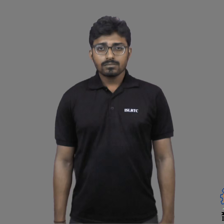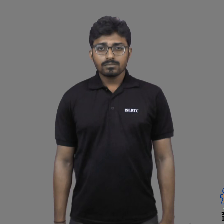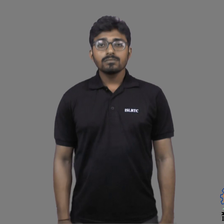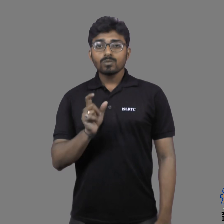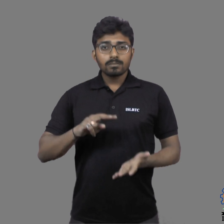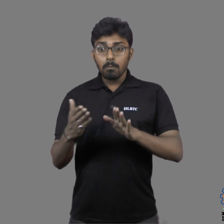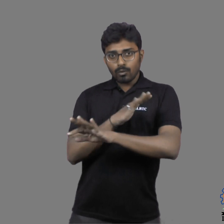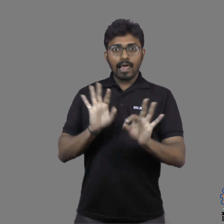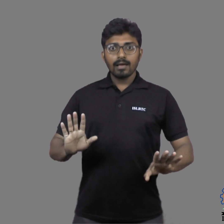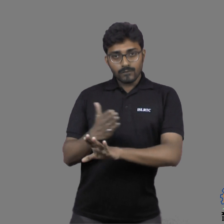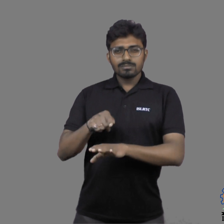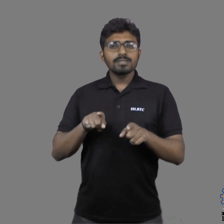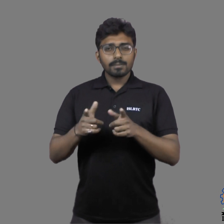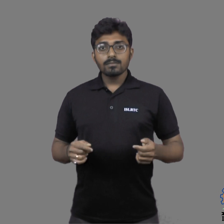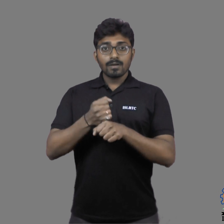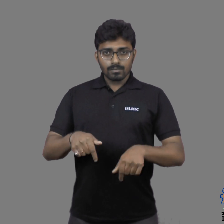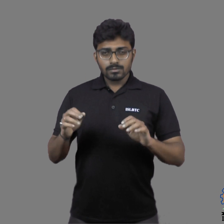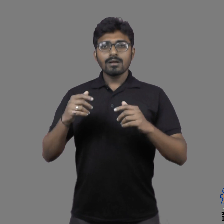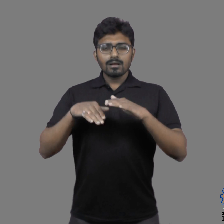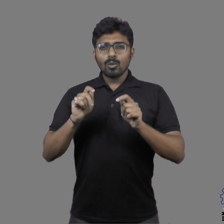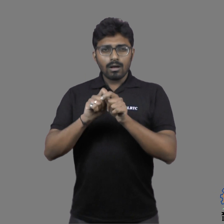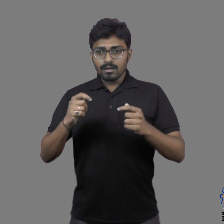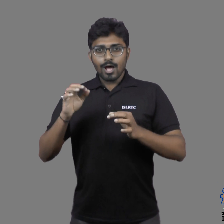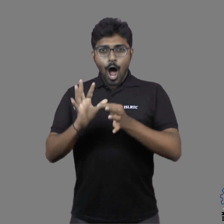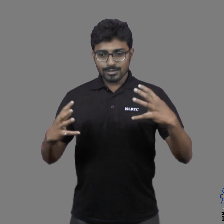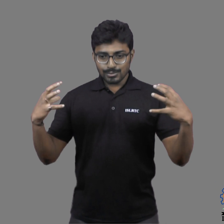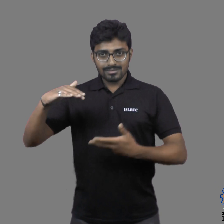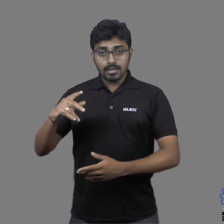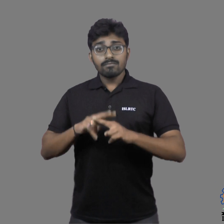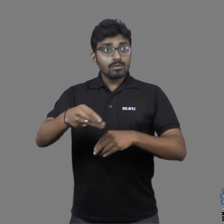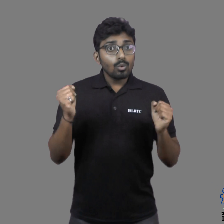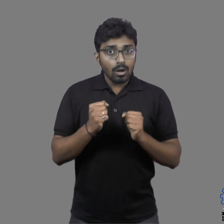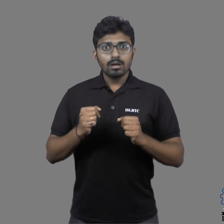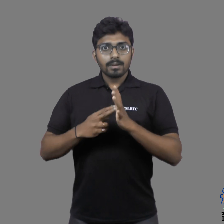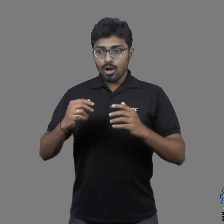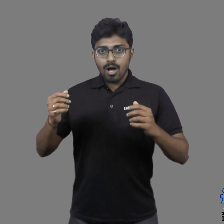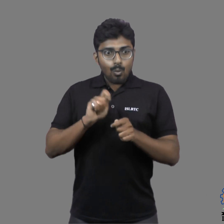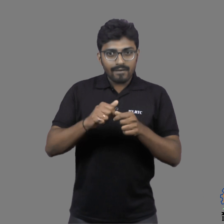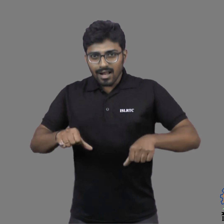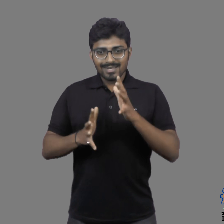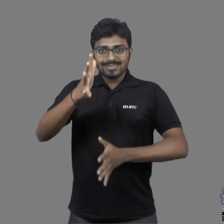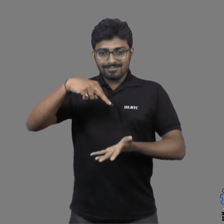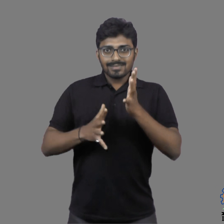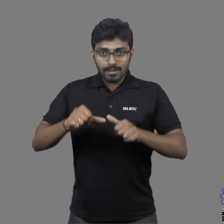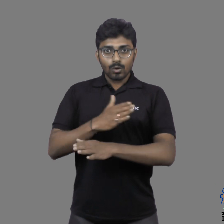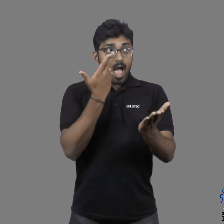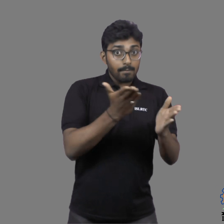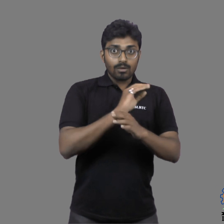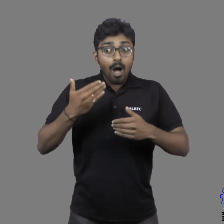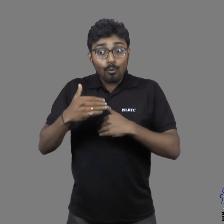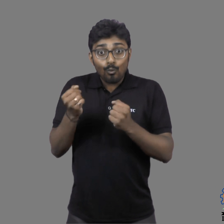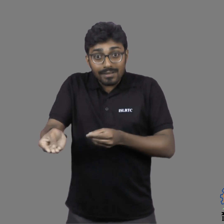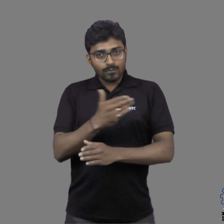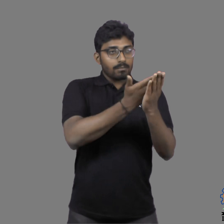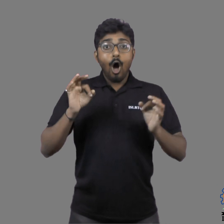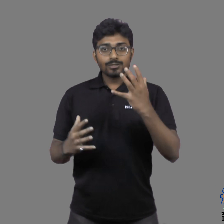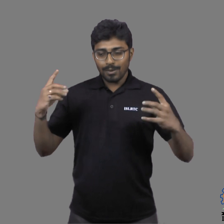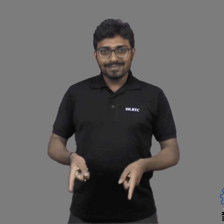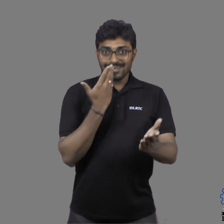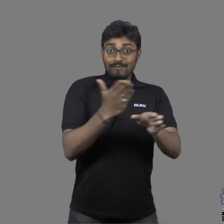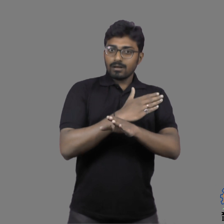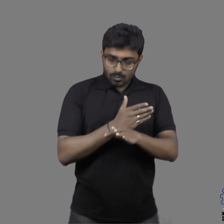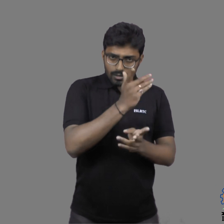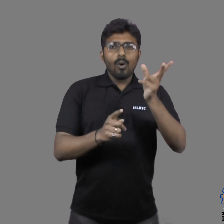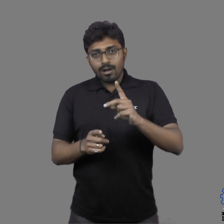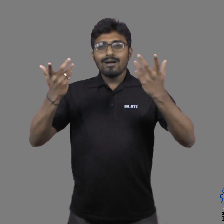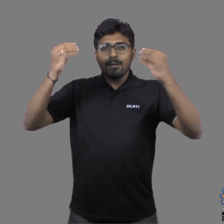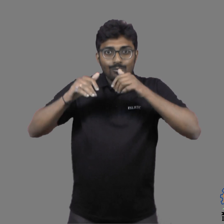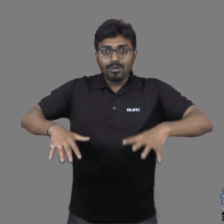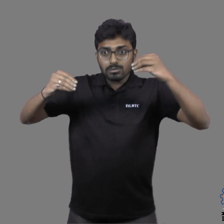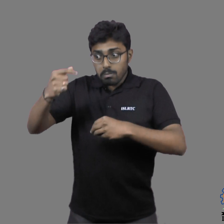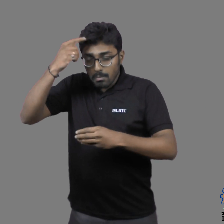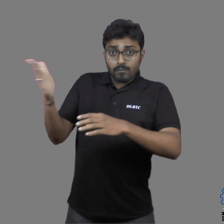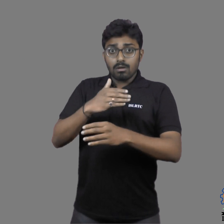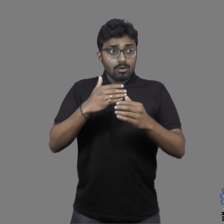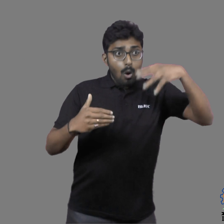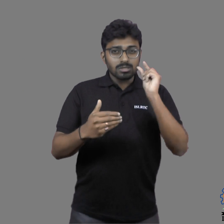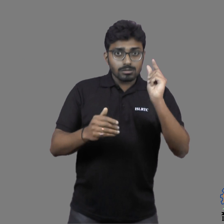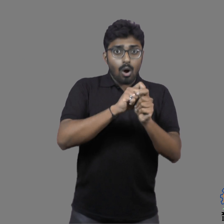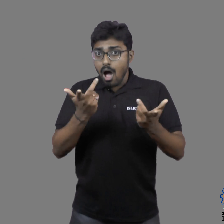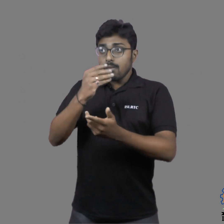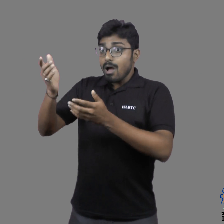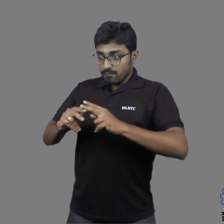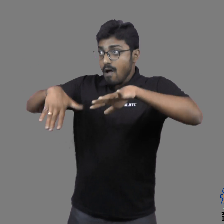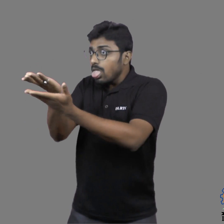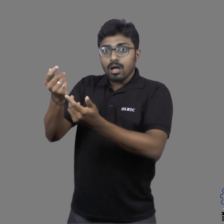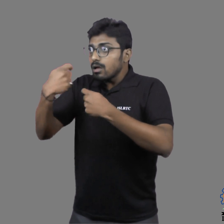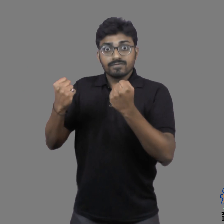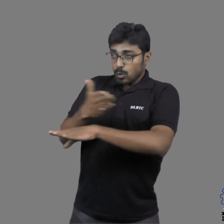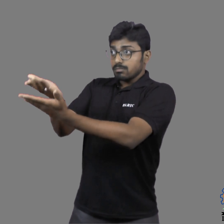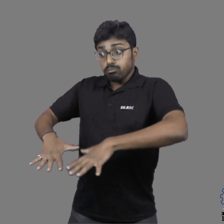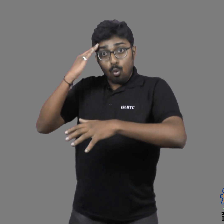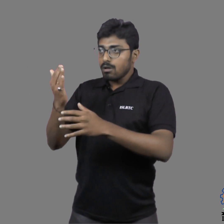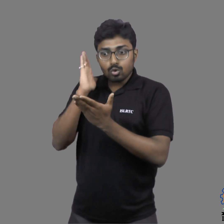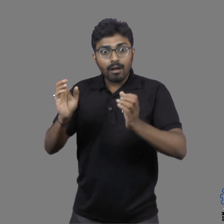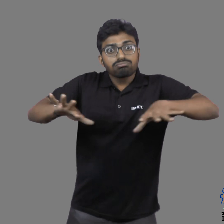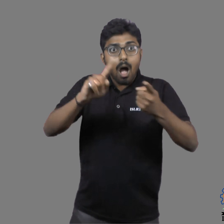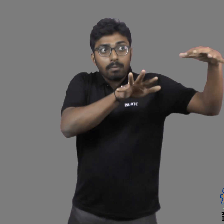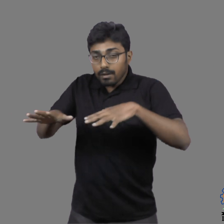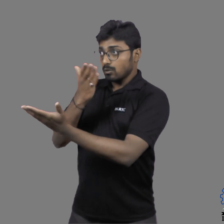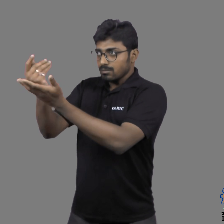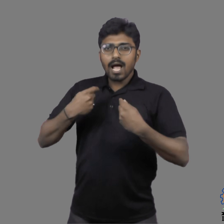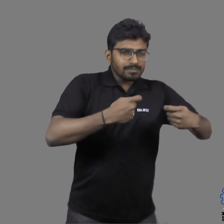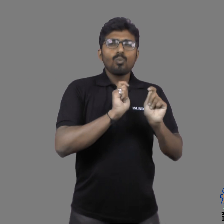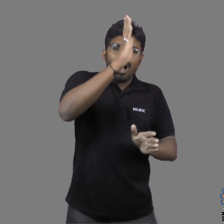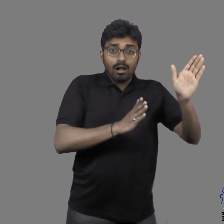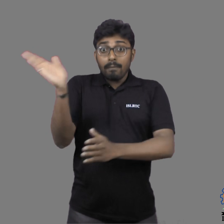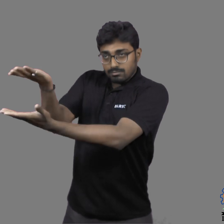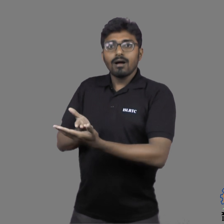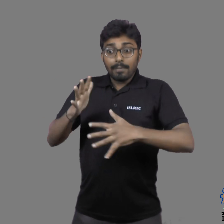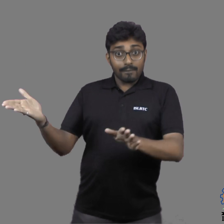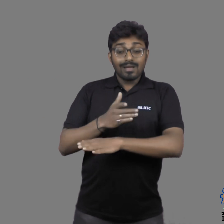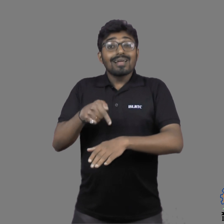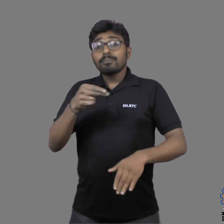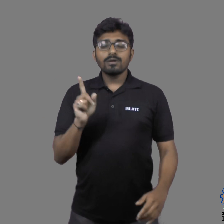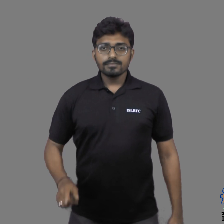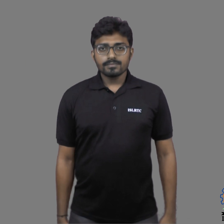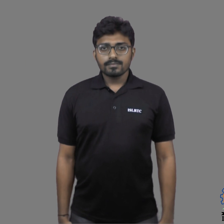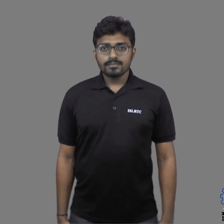Before Hand